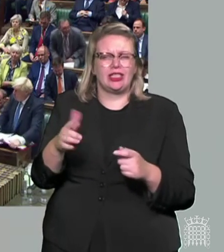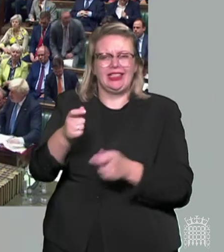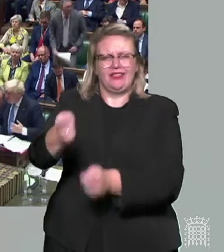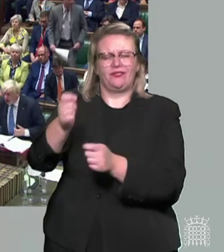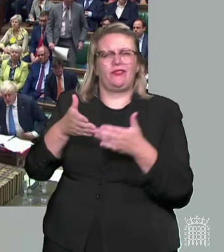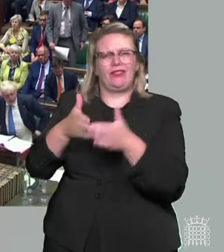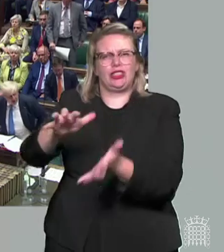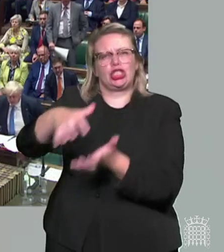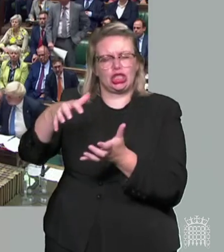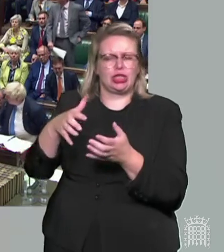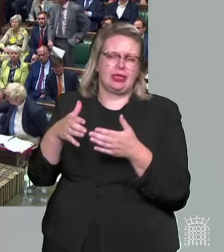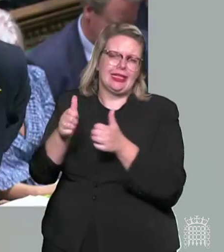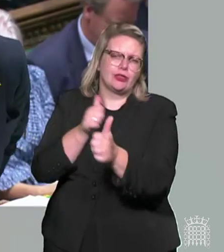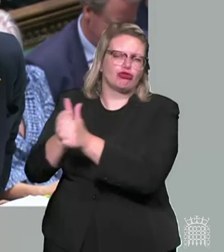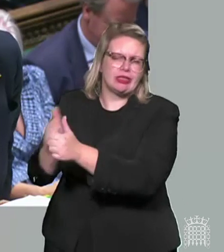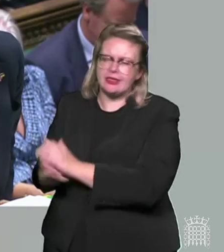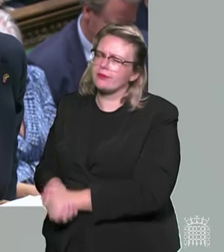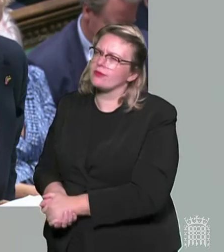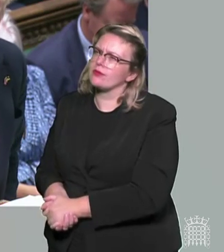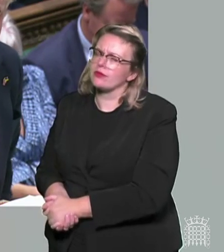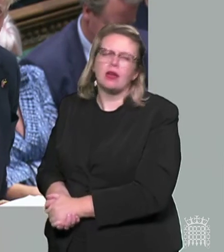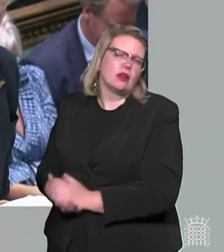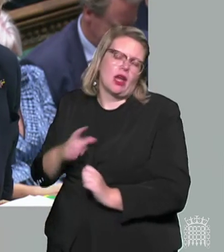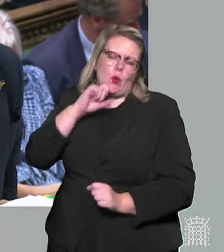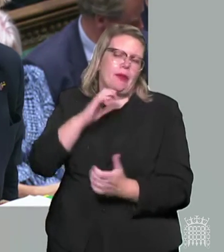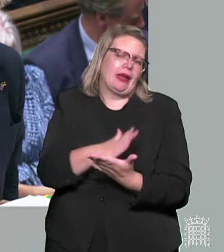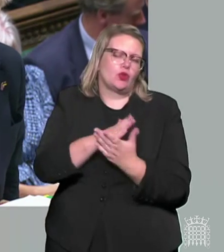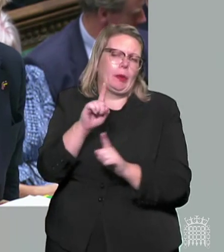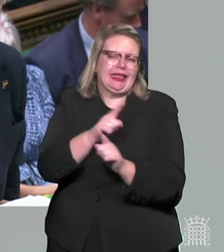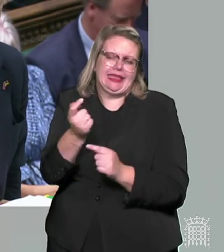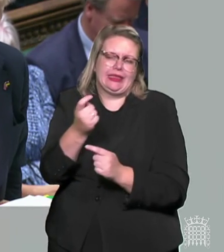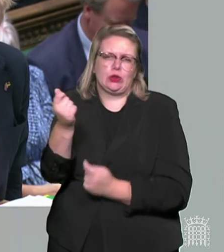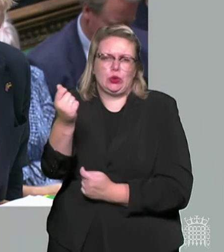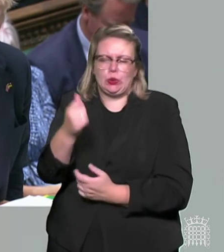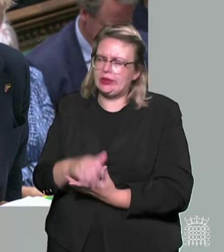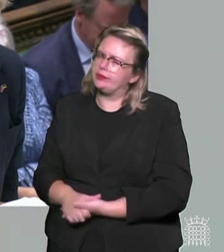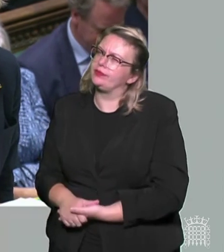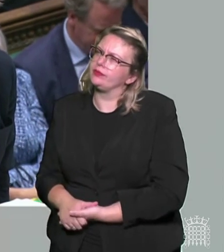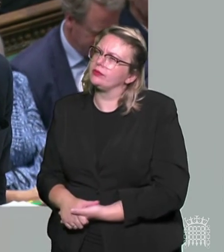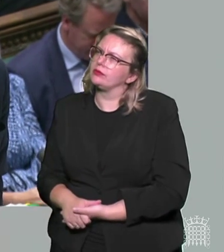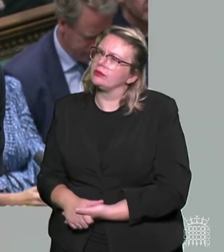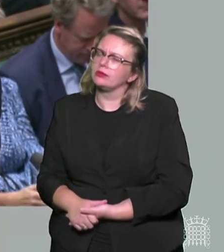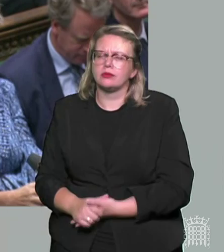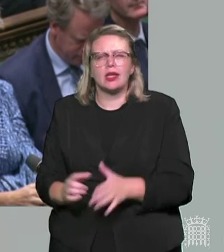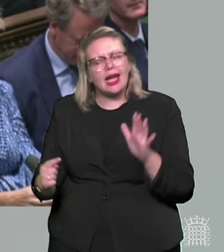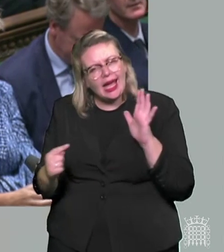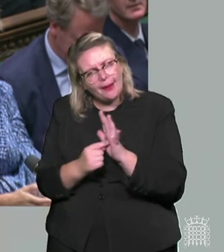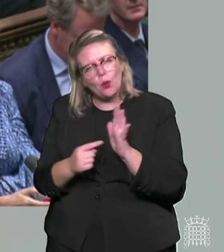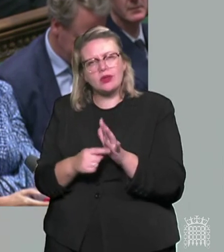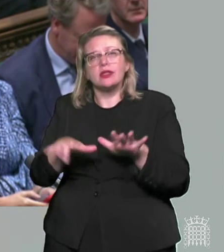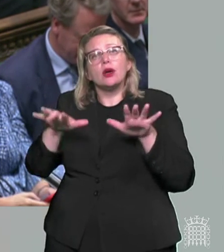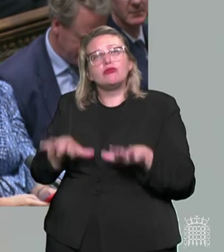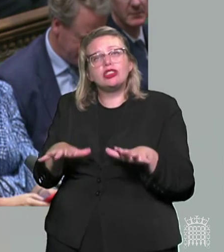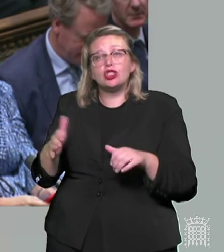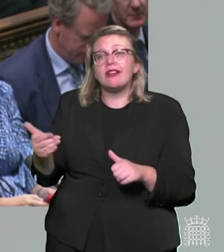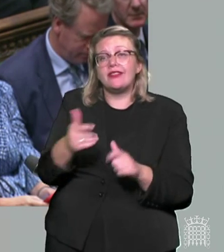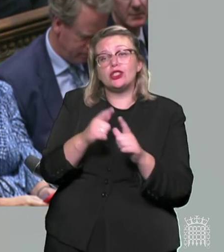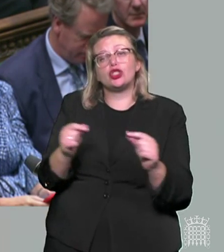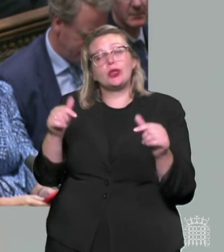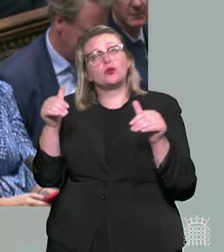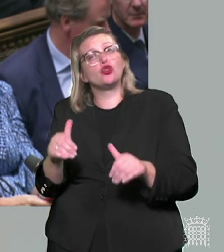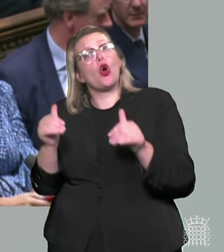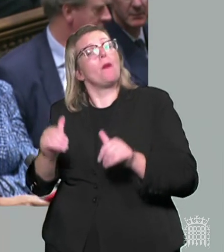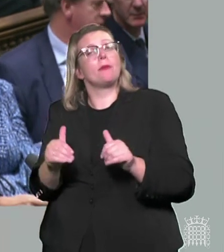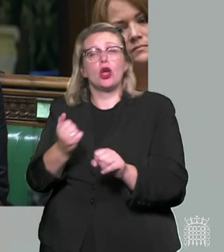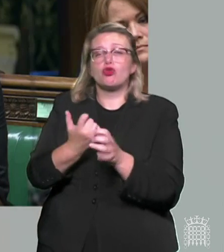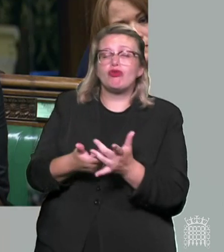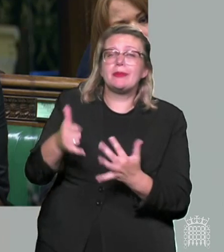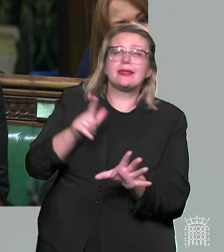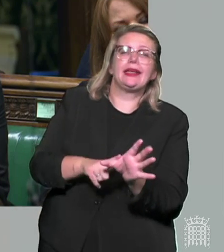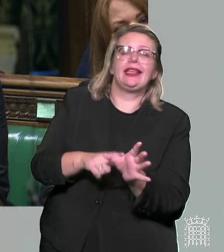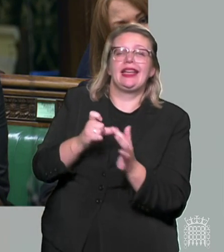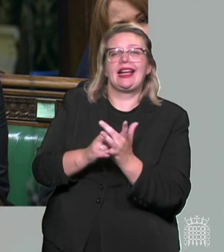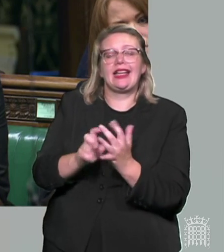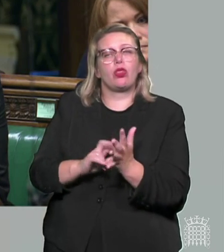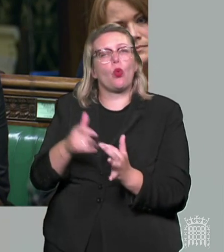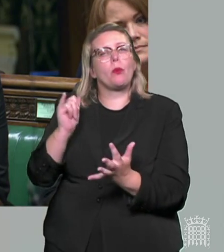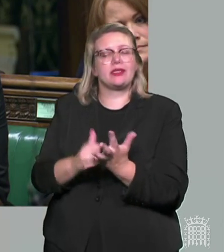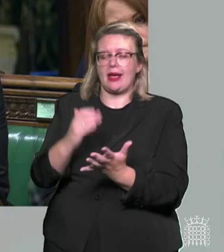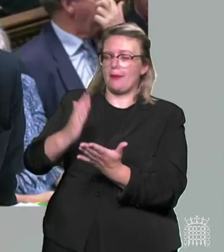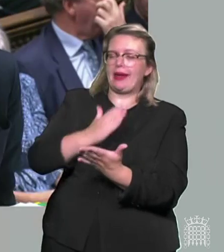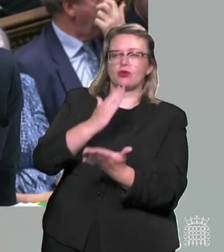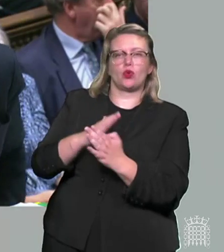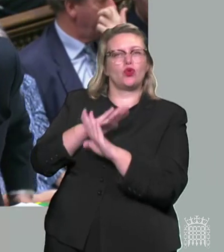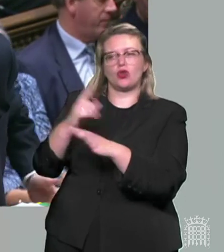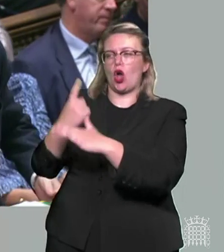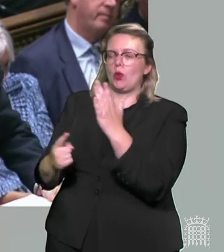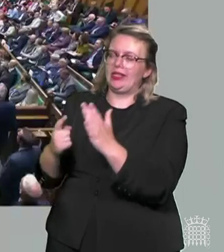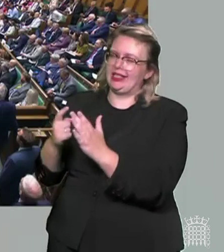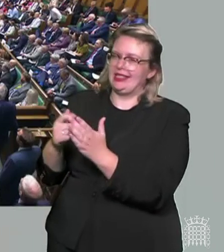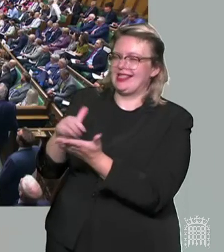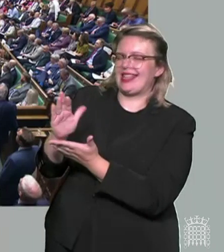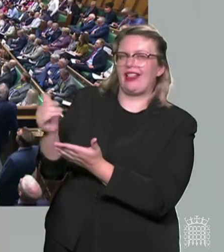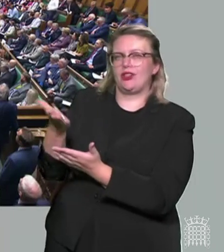I will make sure that my honourable Friend gets a meeting as soon as possible with the relevant Minister, but it is very important that we encourage our great fish and chip shops in Grimsby, Cleethorpes and elsewhere to make sure they are not just using Russian fish for their fish and chips.